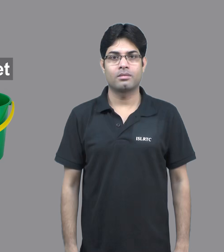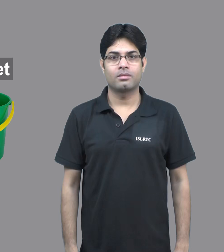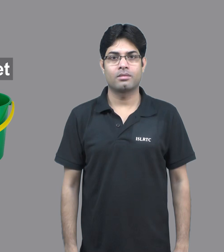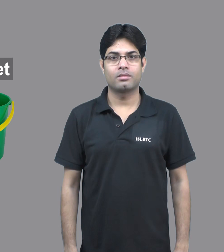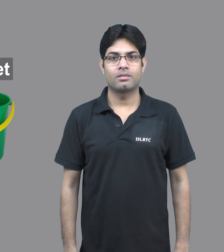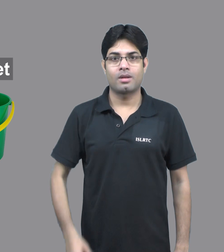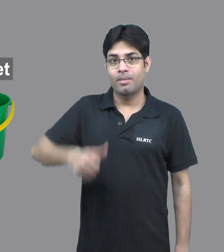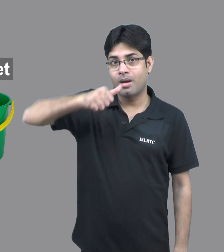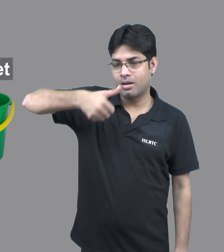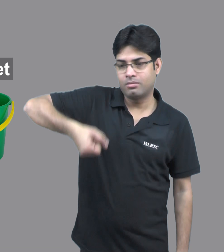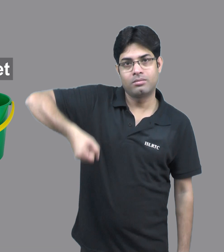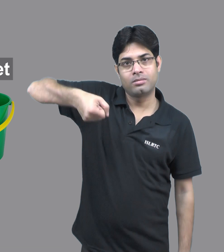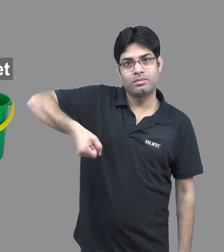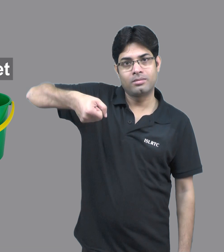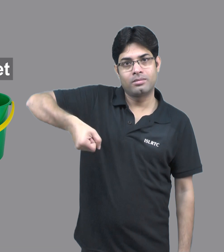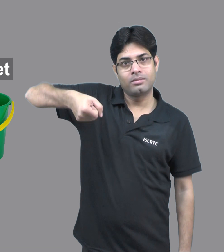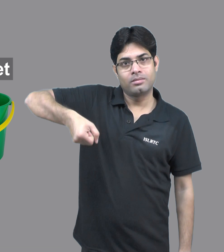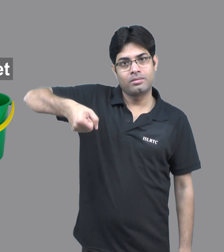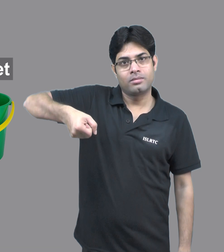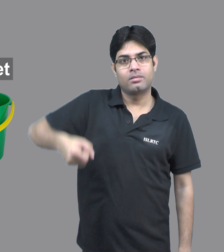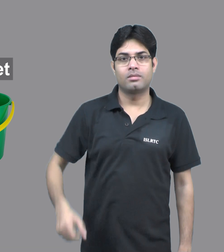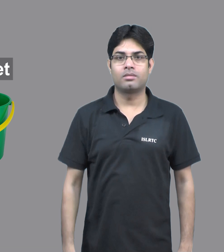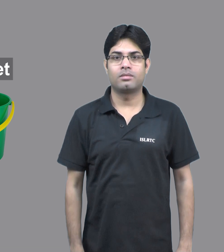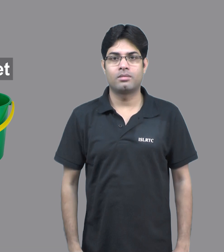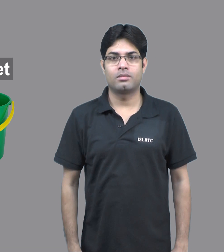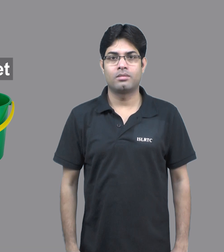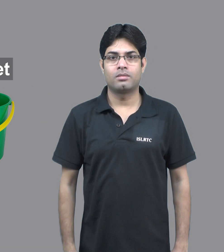Bucket